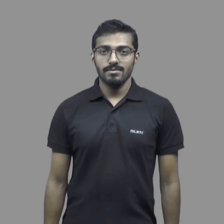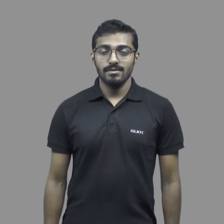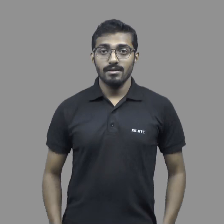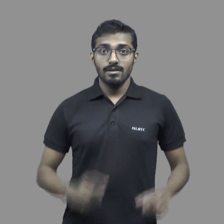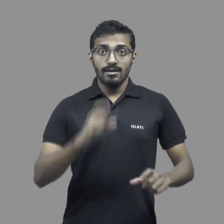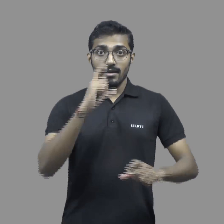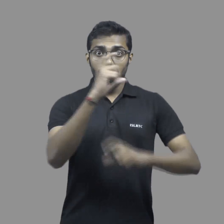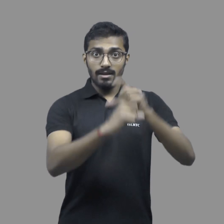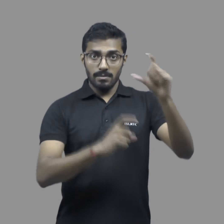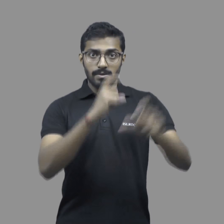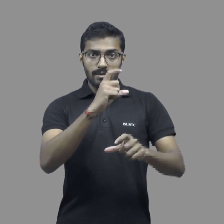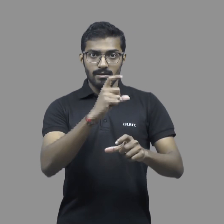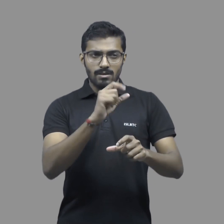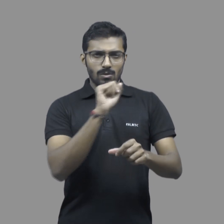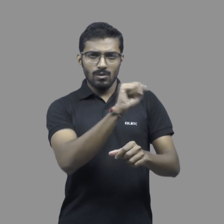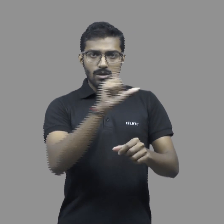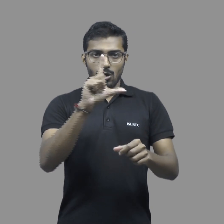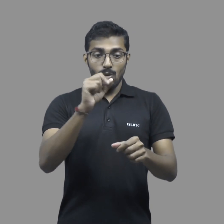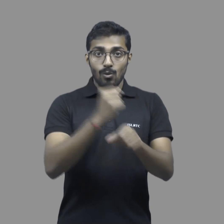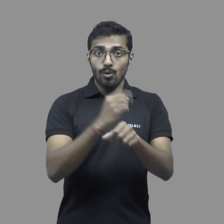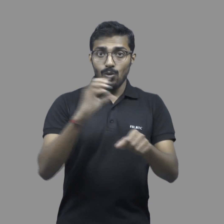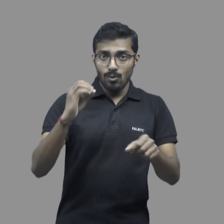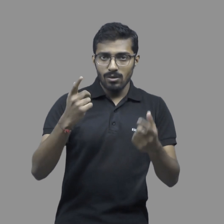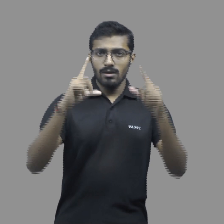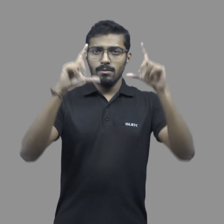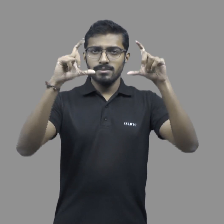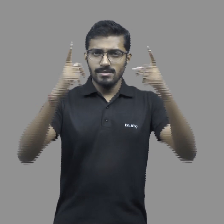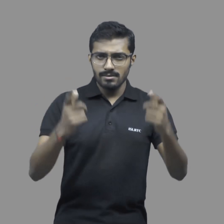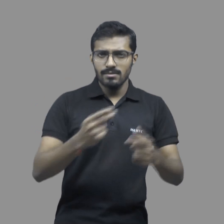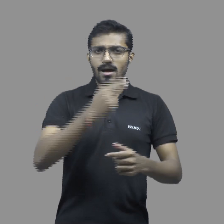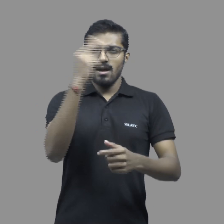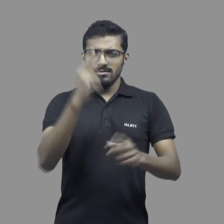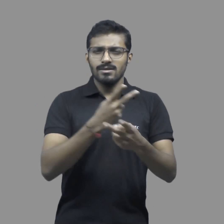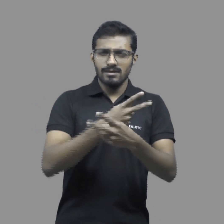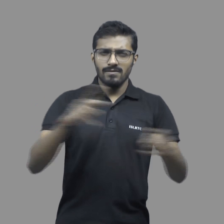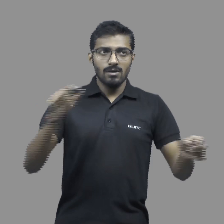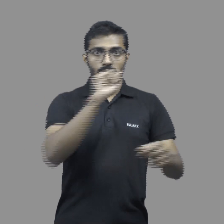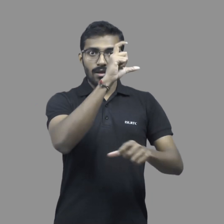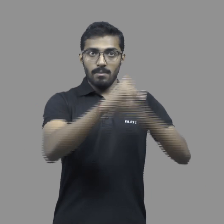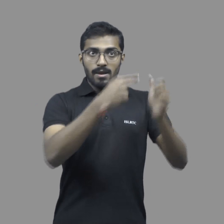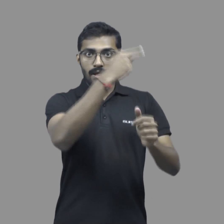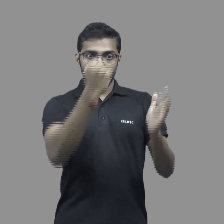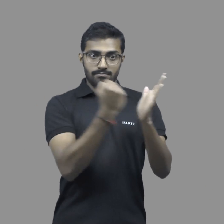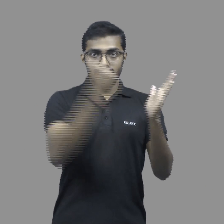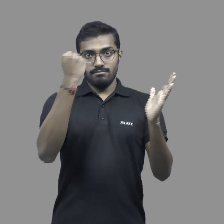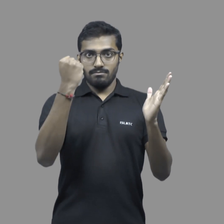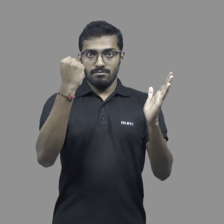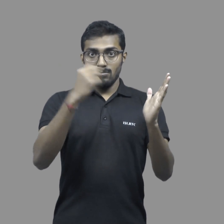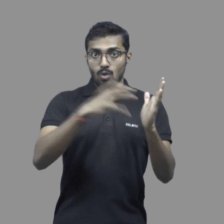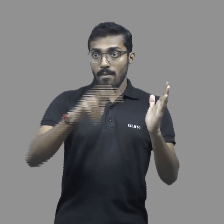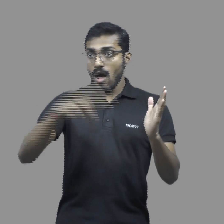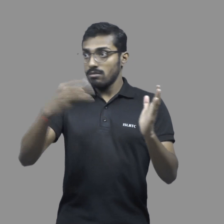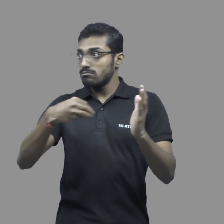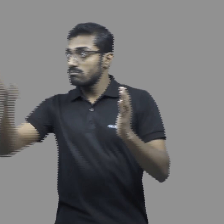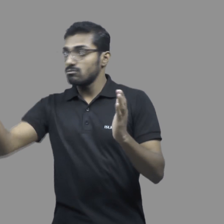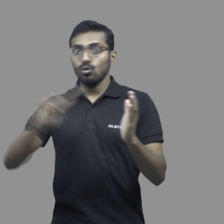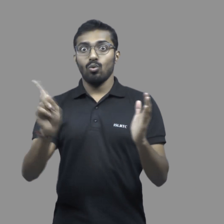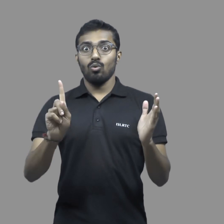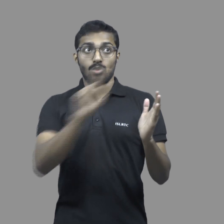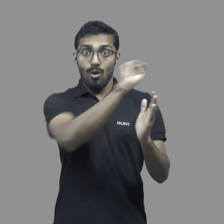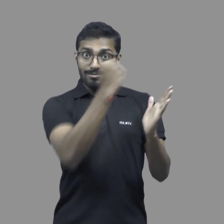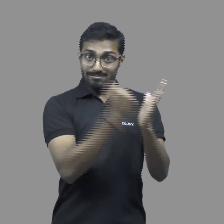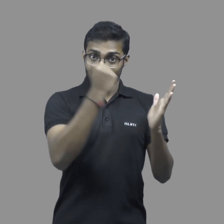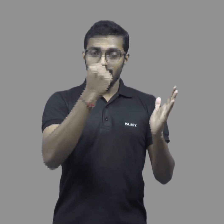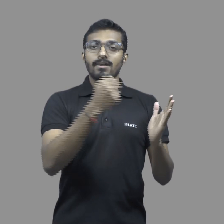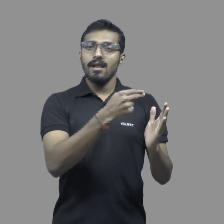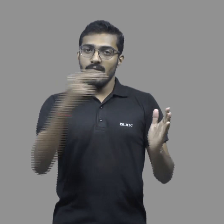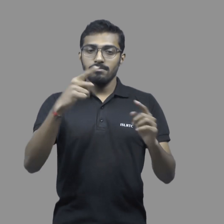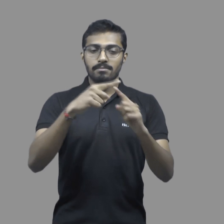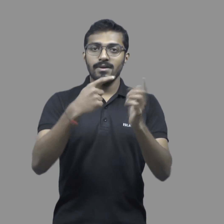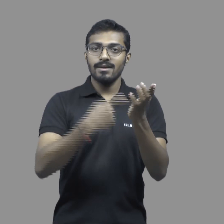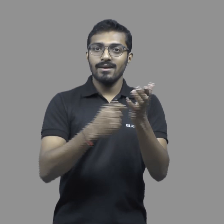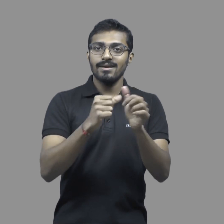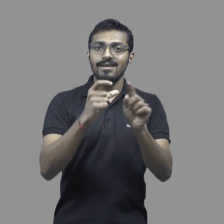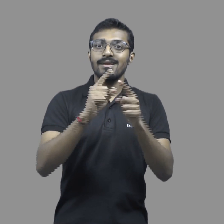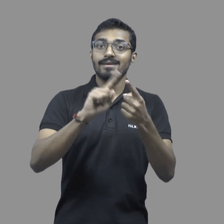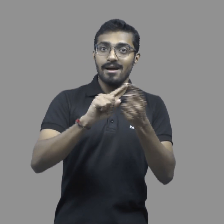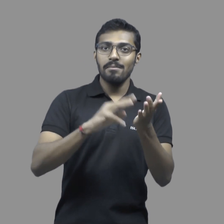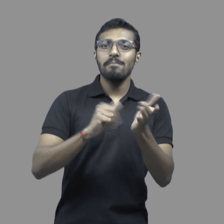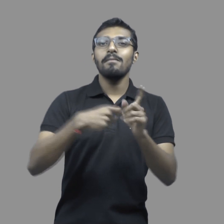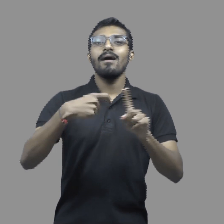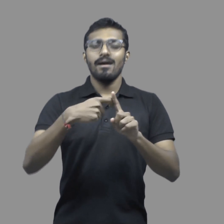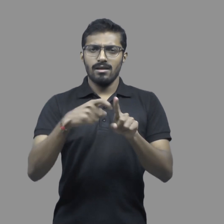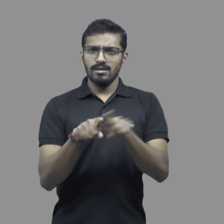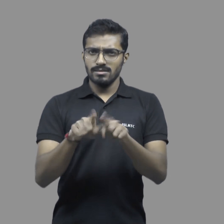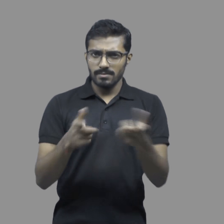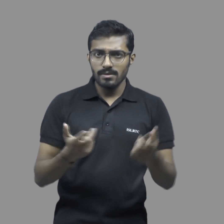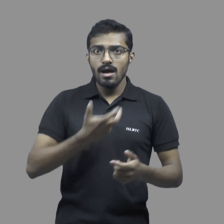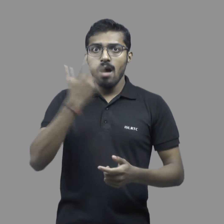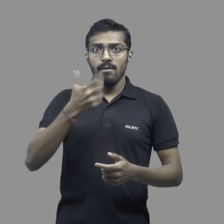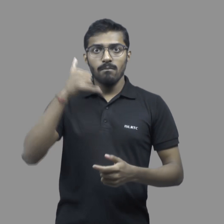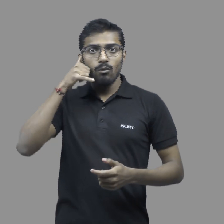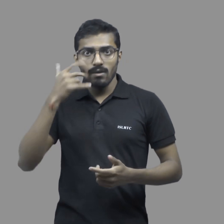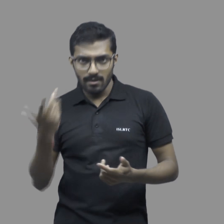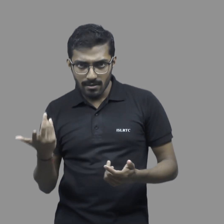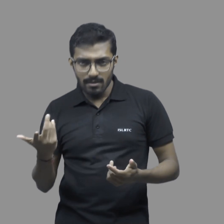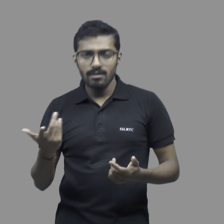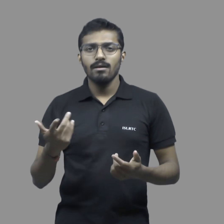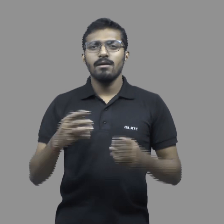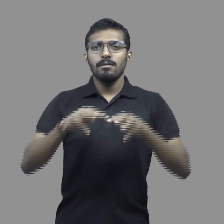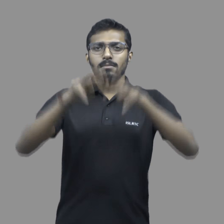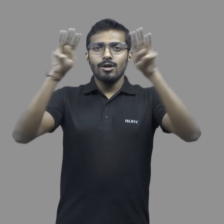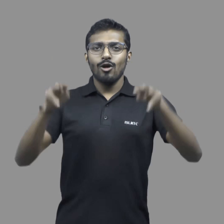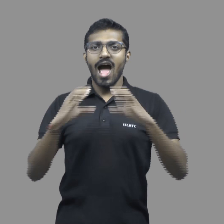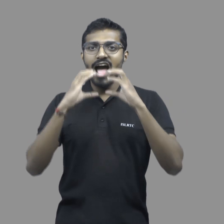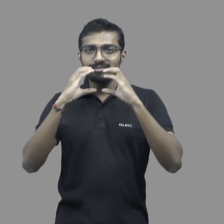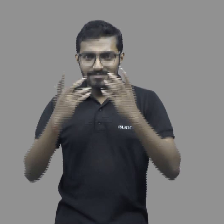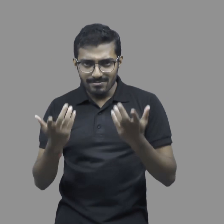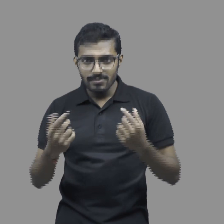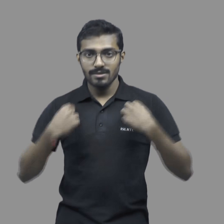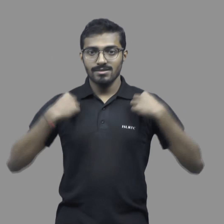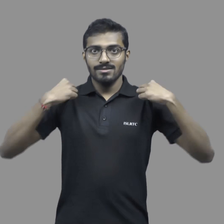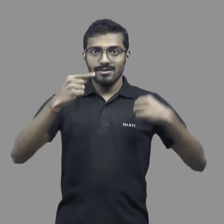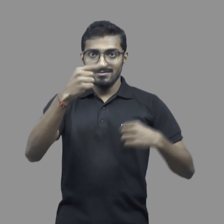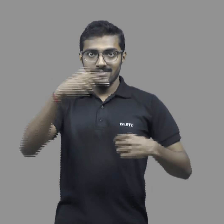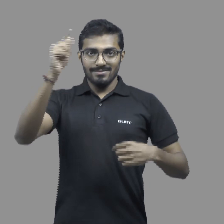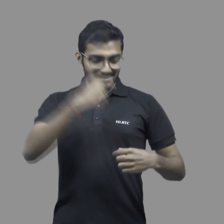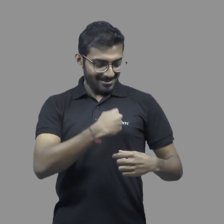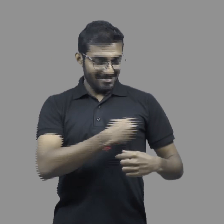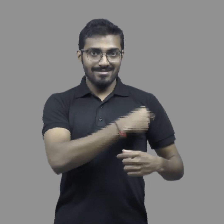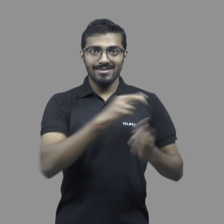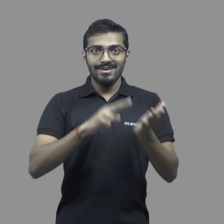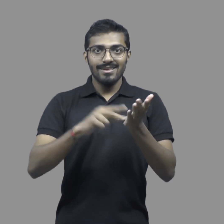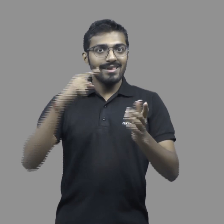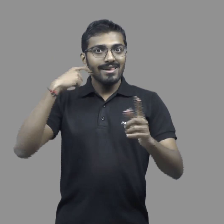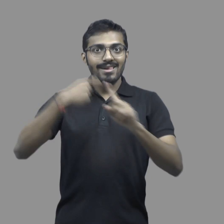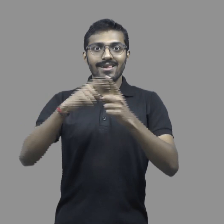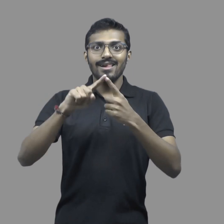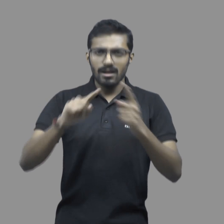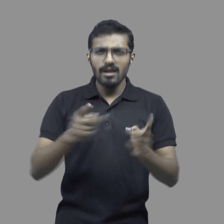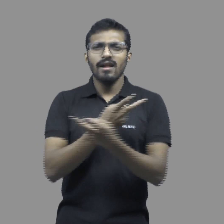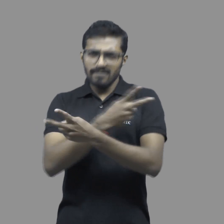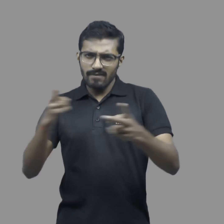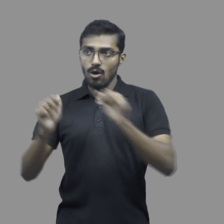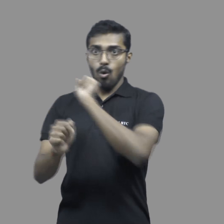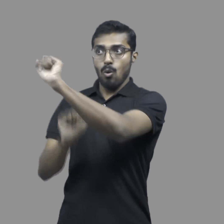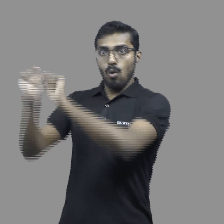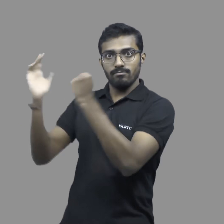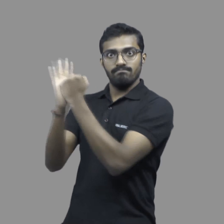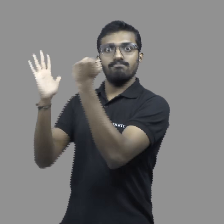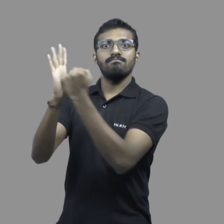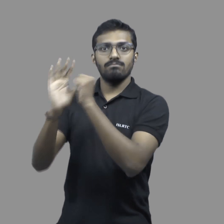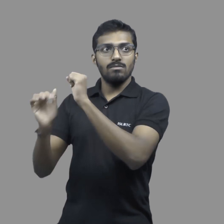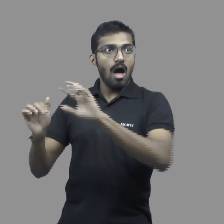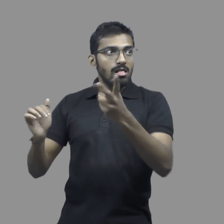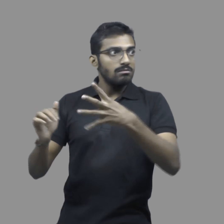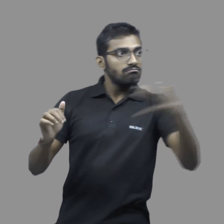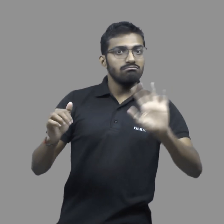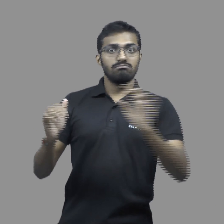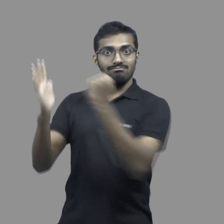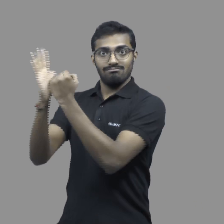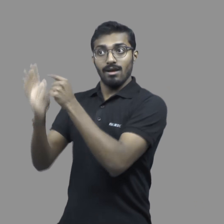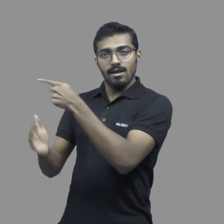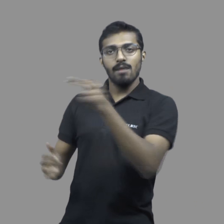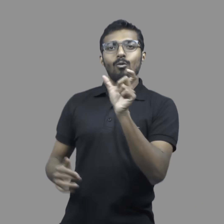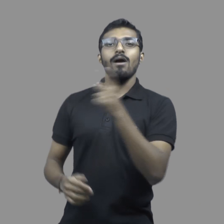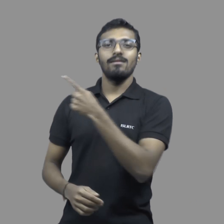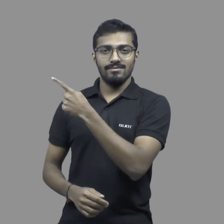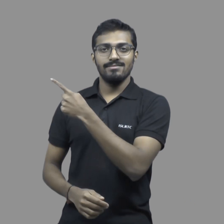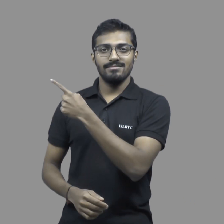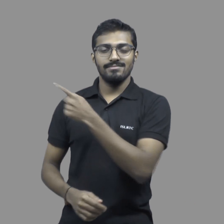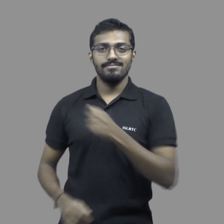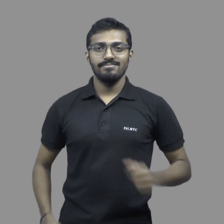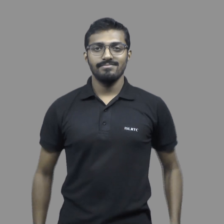Trademark